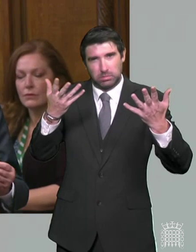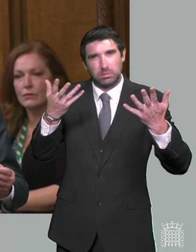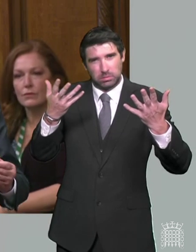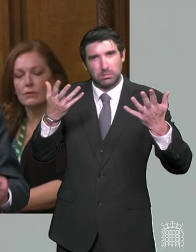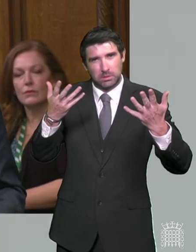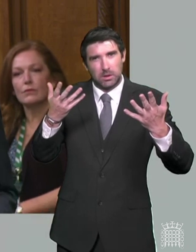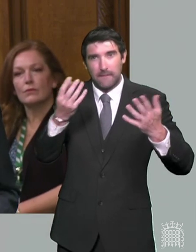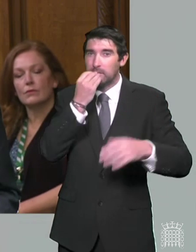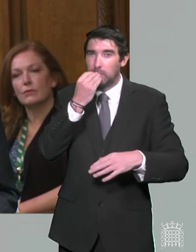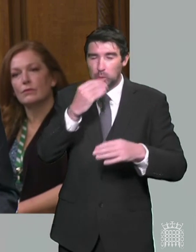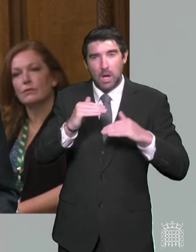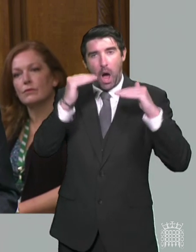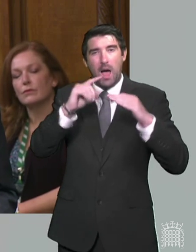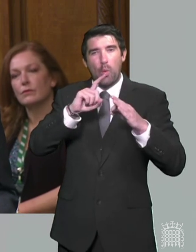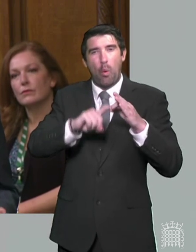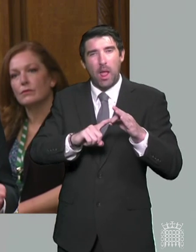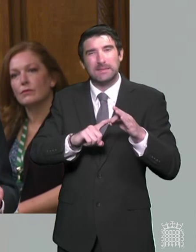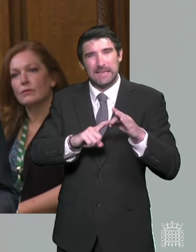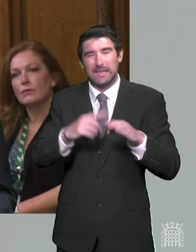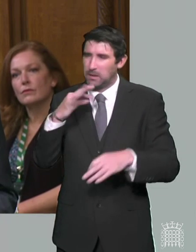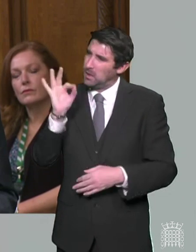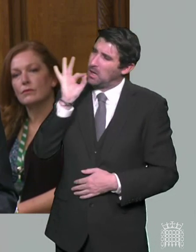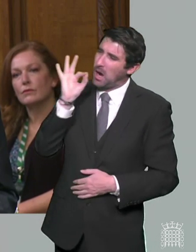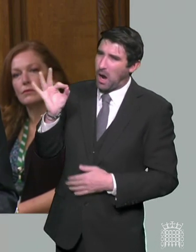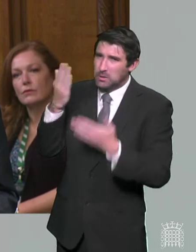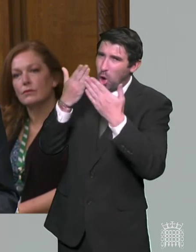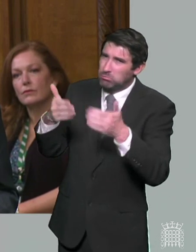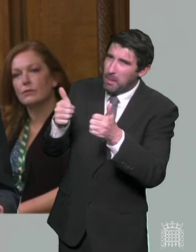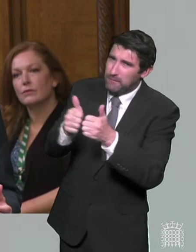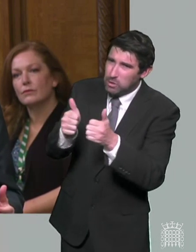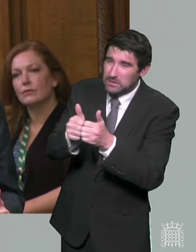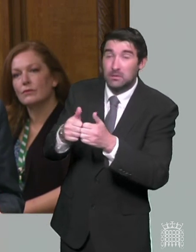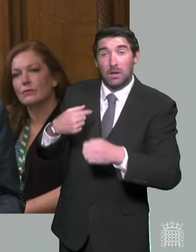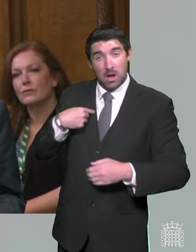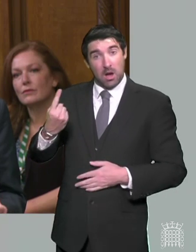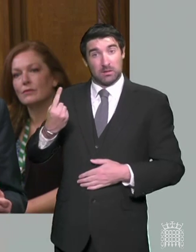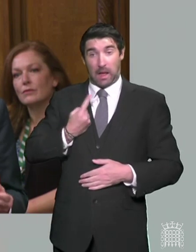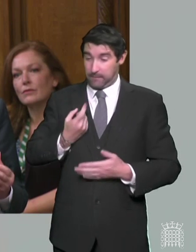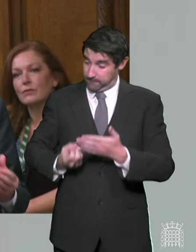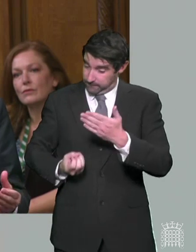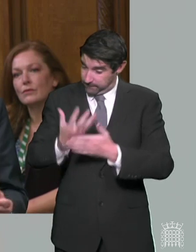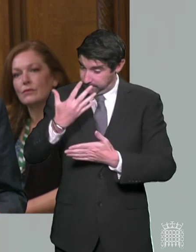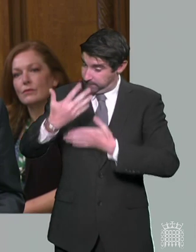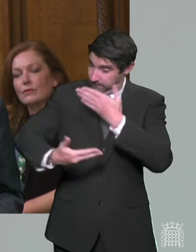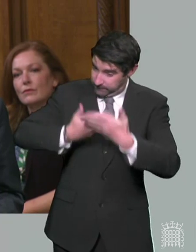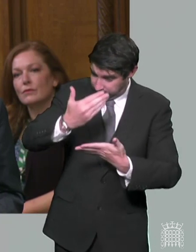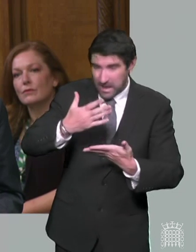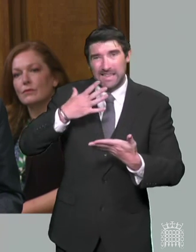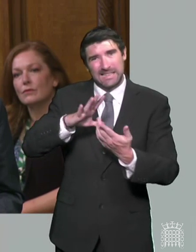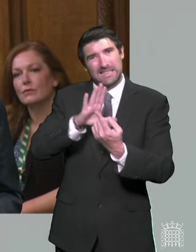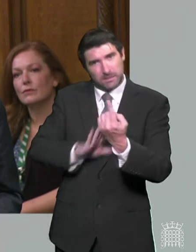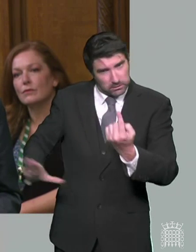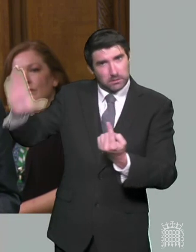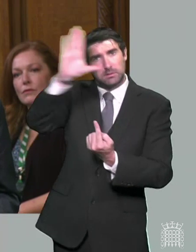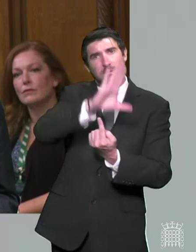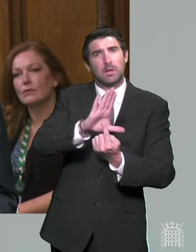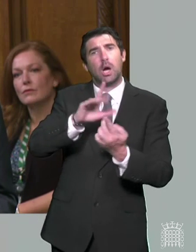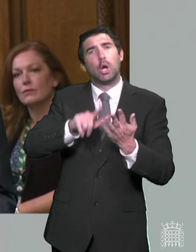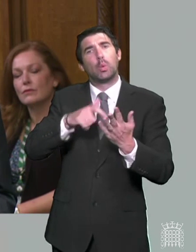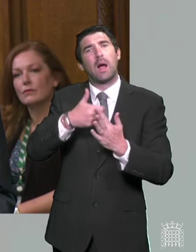Does my right honourable Friend agree that the drive to self-sufficiency requires a UK-wide effort?